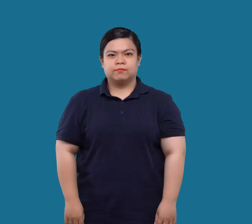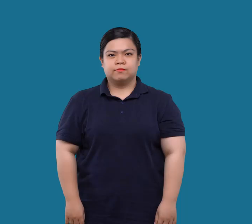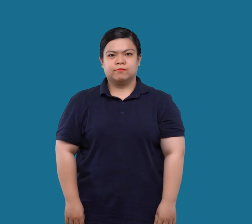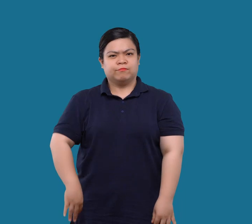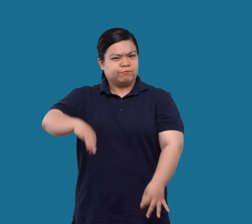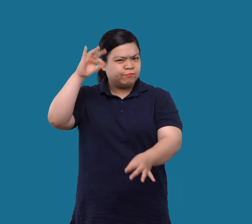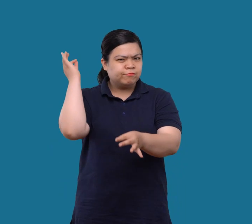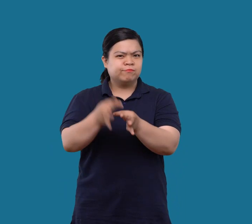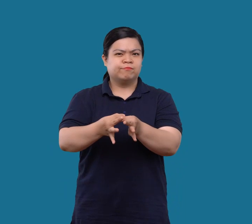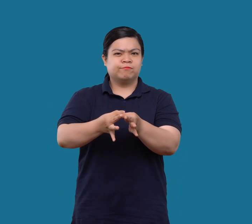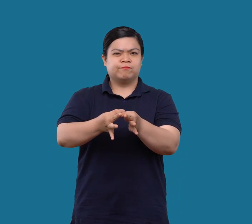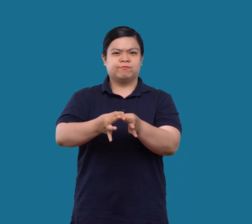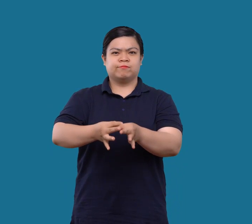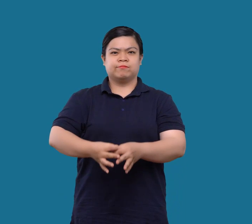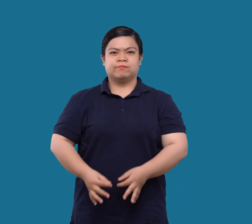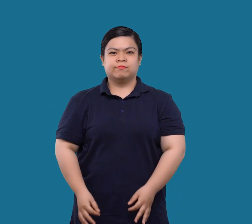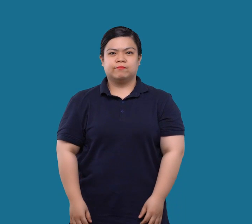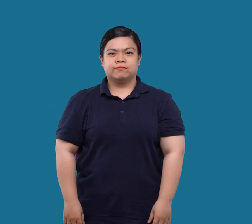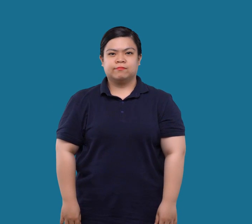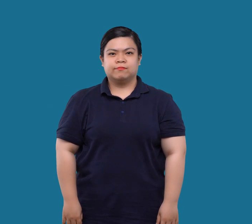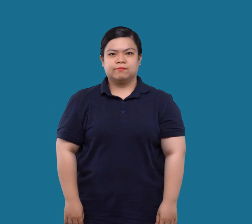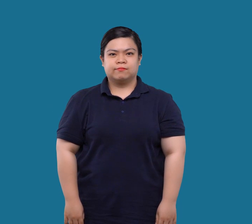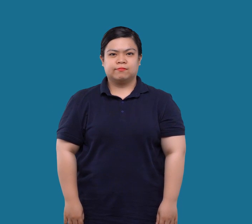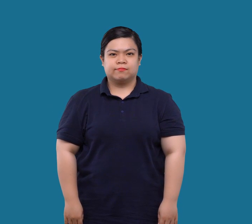quyết định